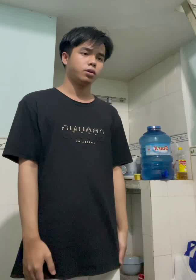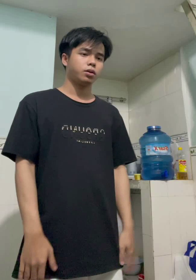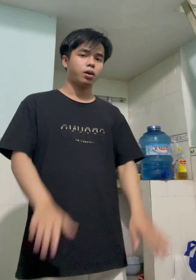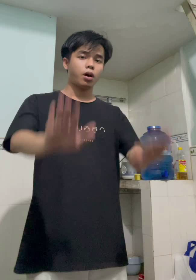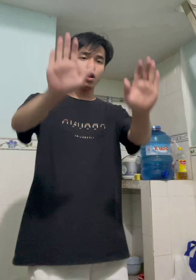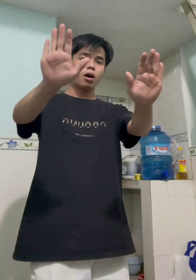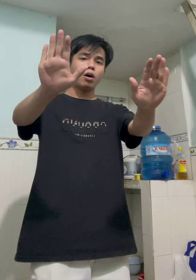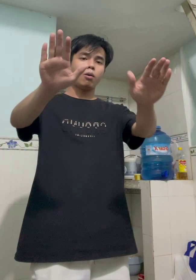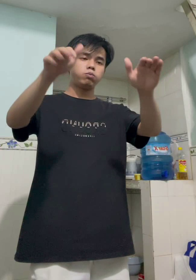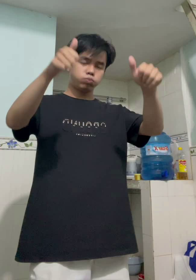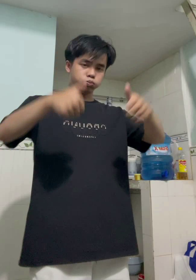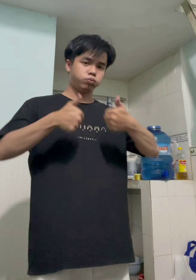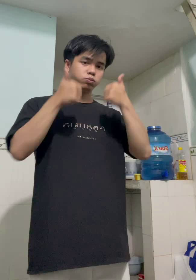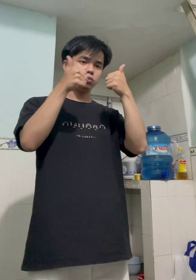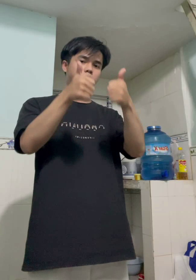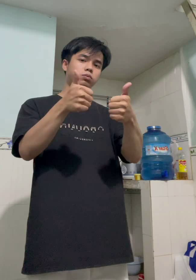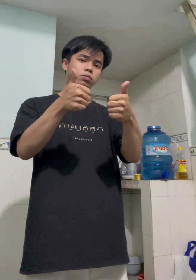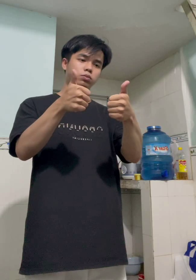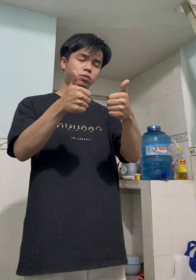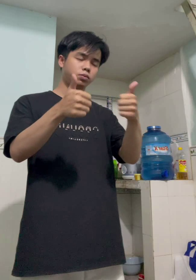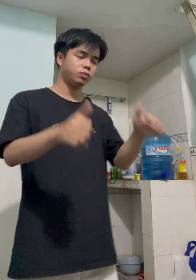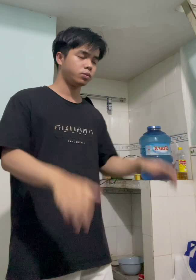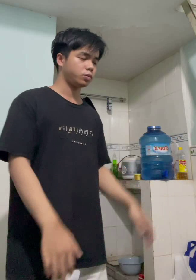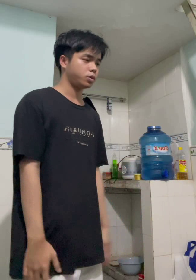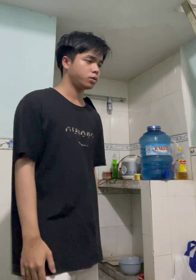tuyet voi